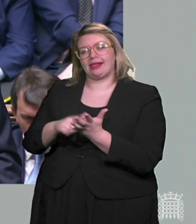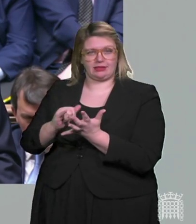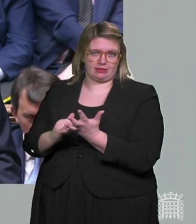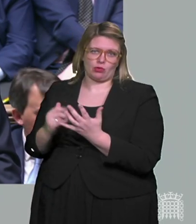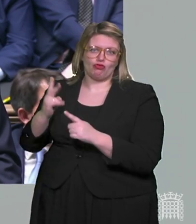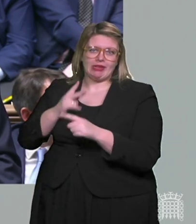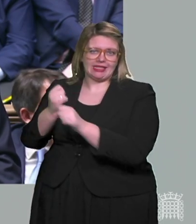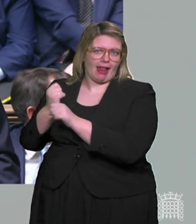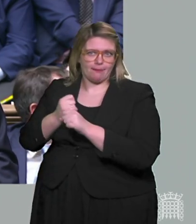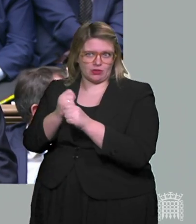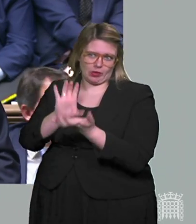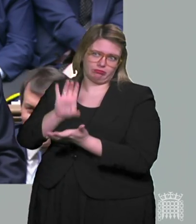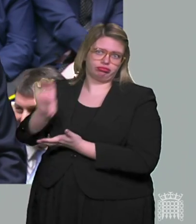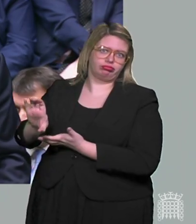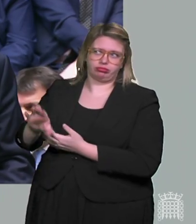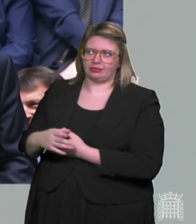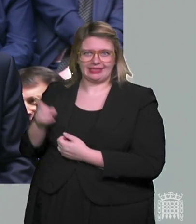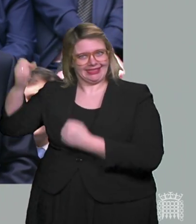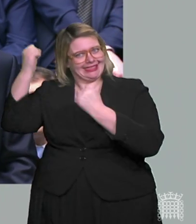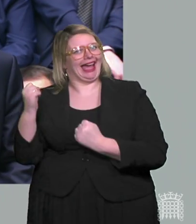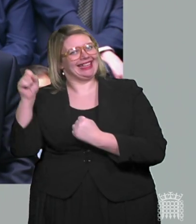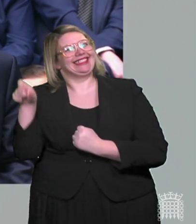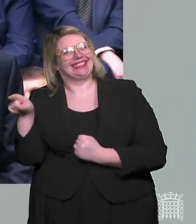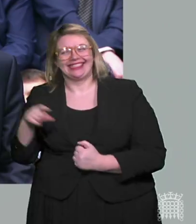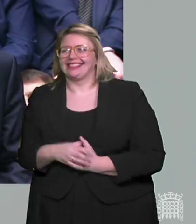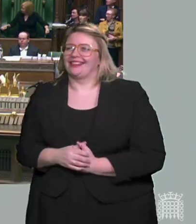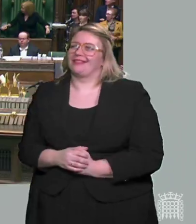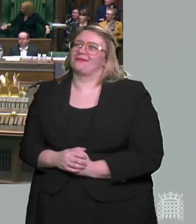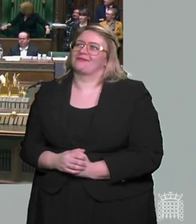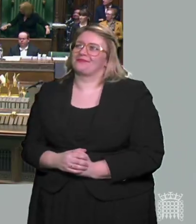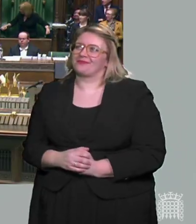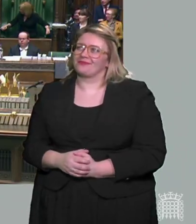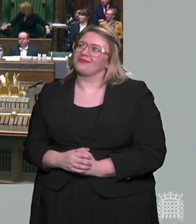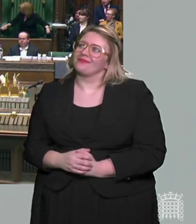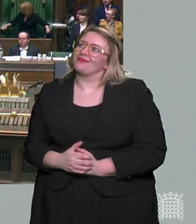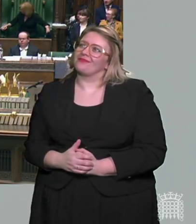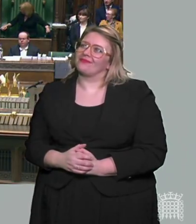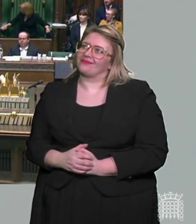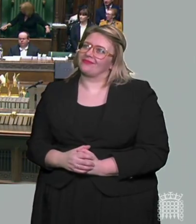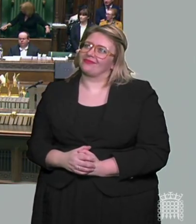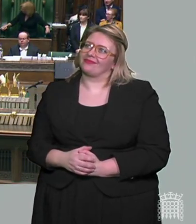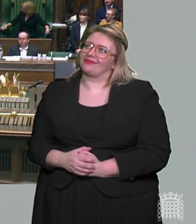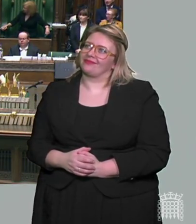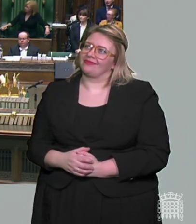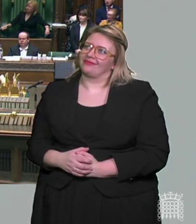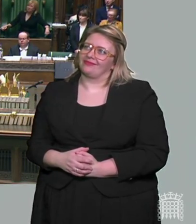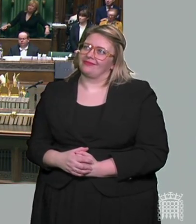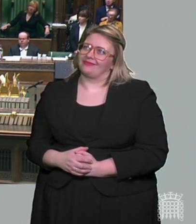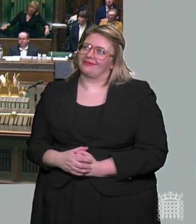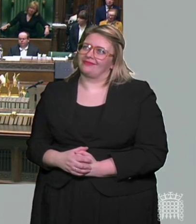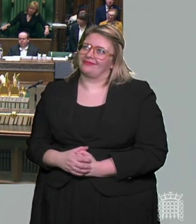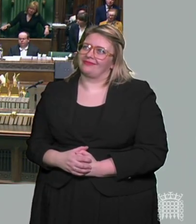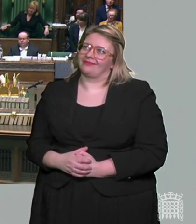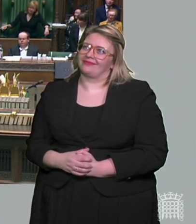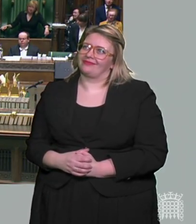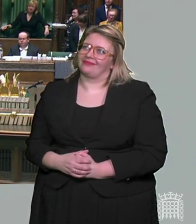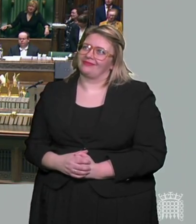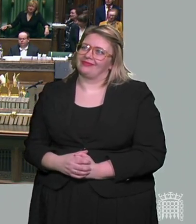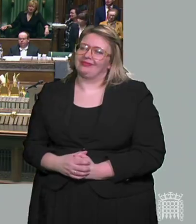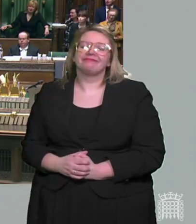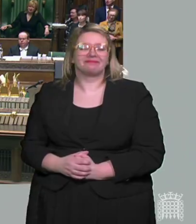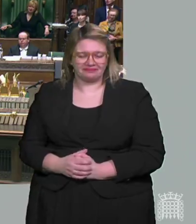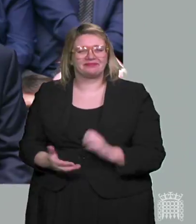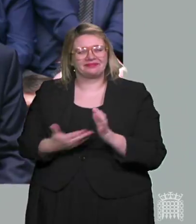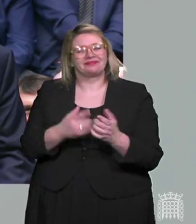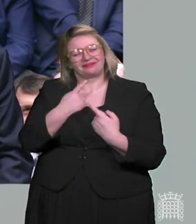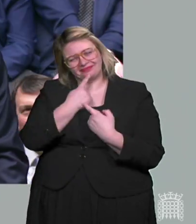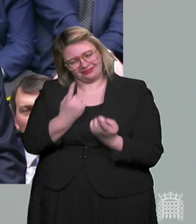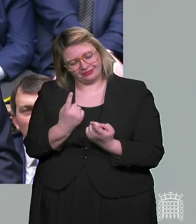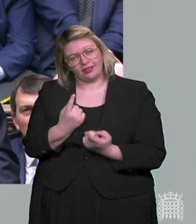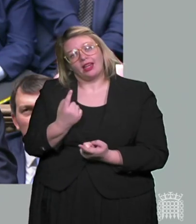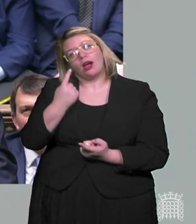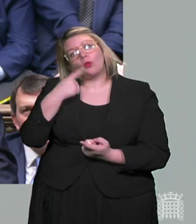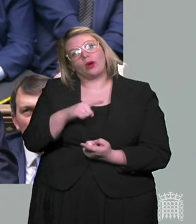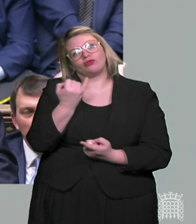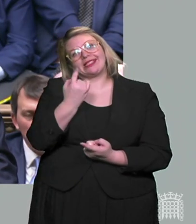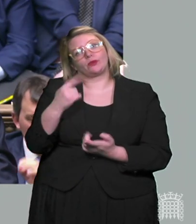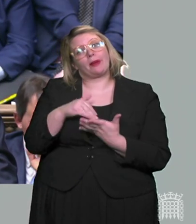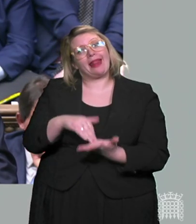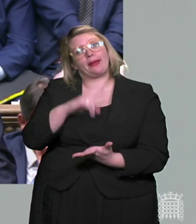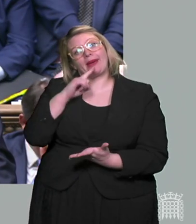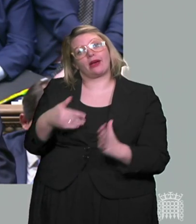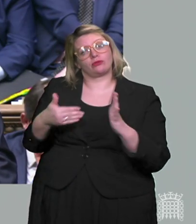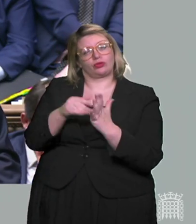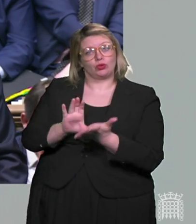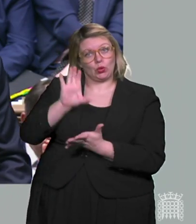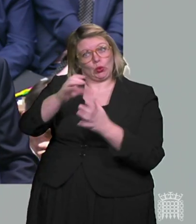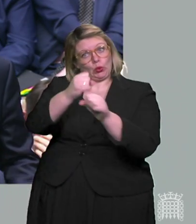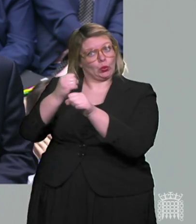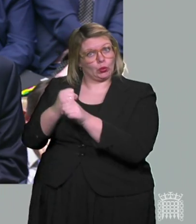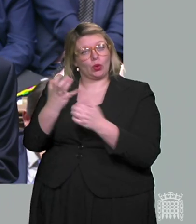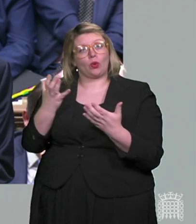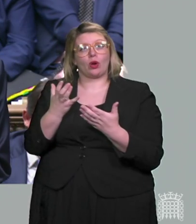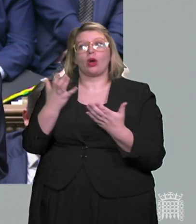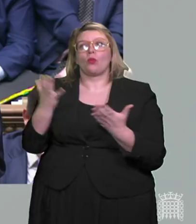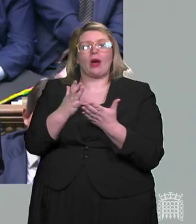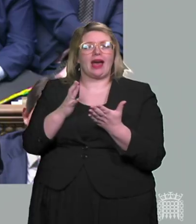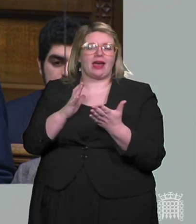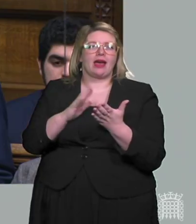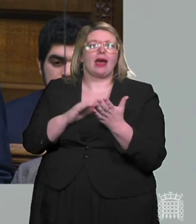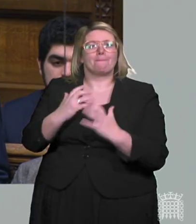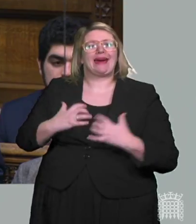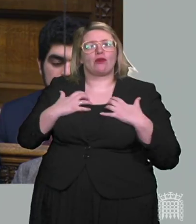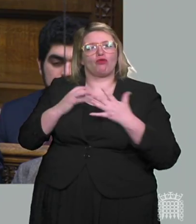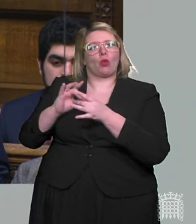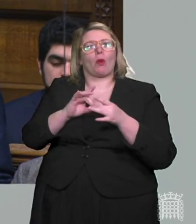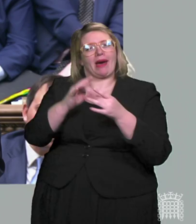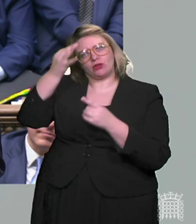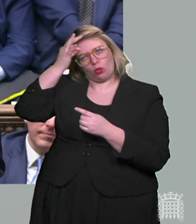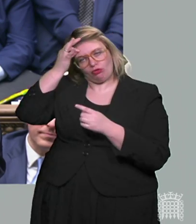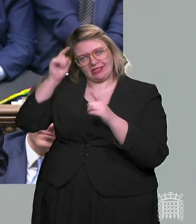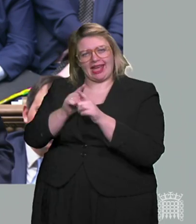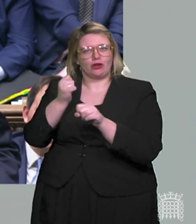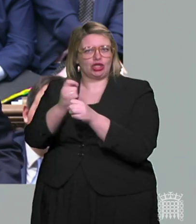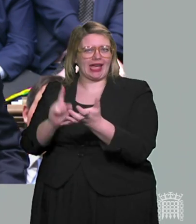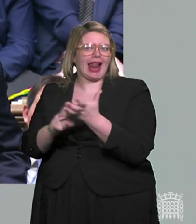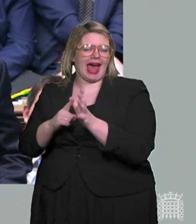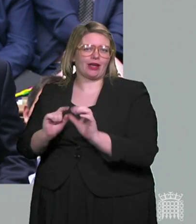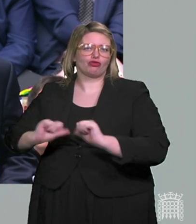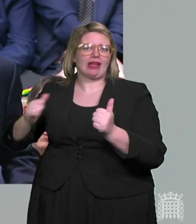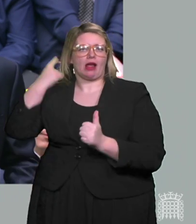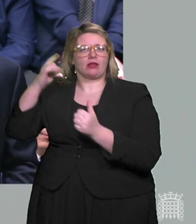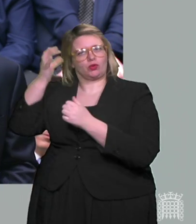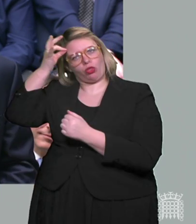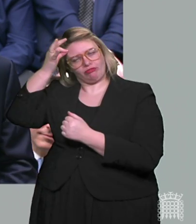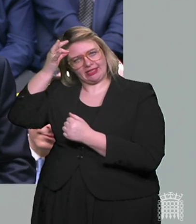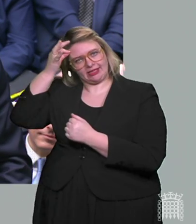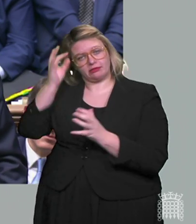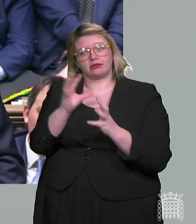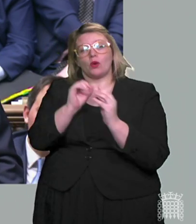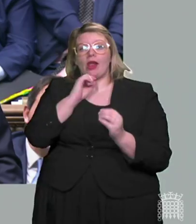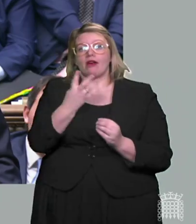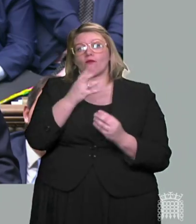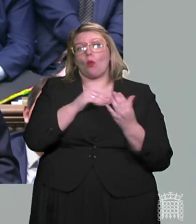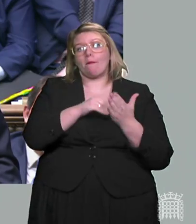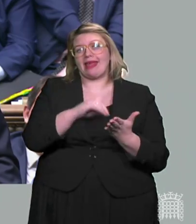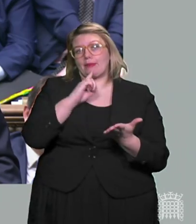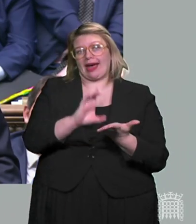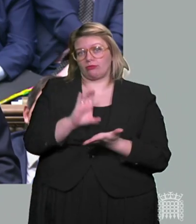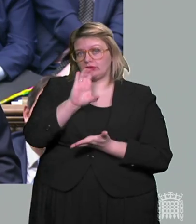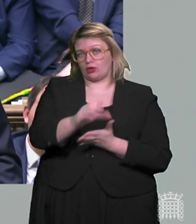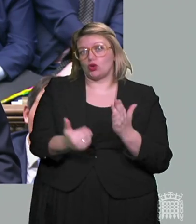I am also announcing a further £161 million for regeneration projects in mayoral combined authorities and the Greater London Authority, and I will make over £400 million available for new